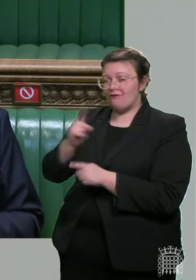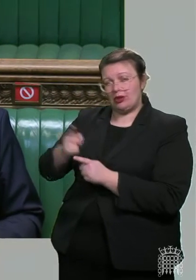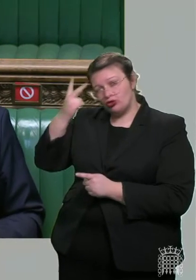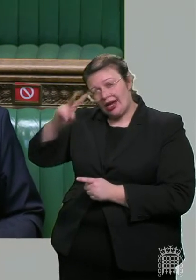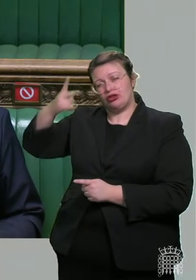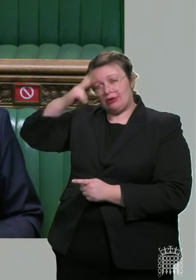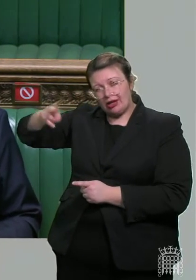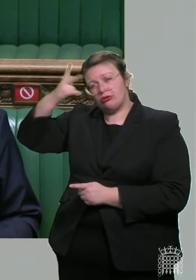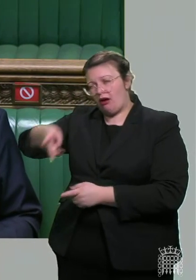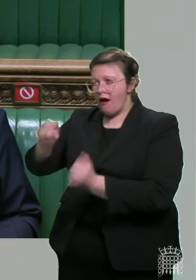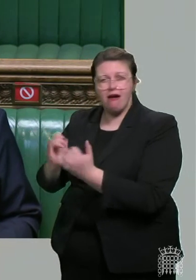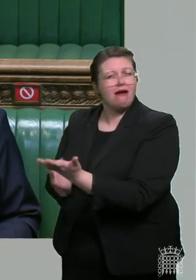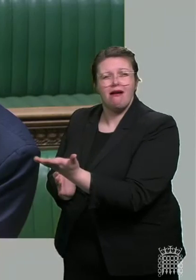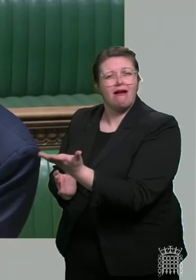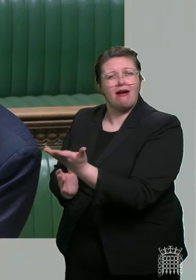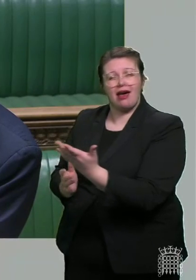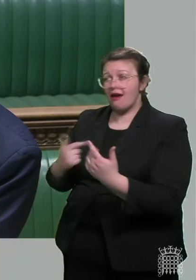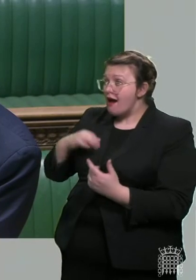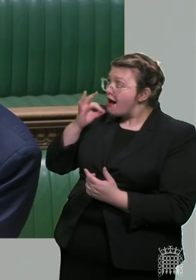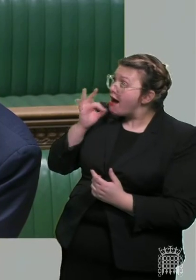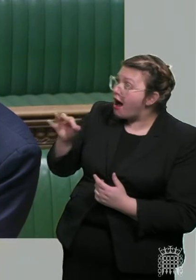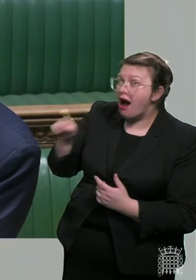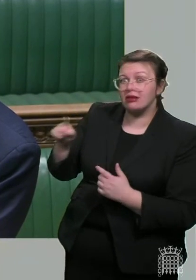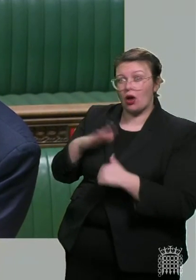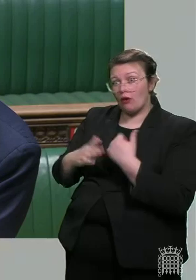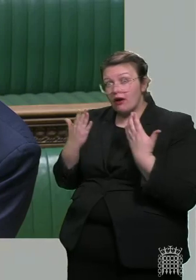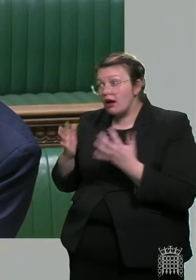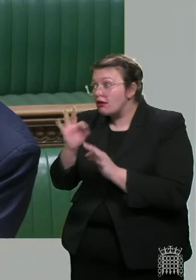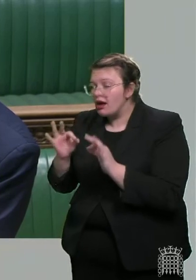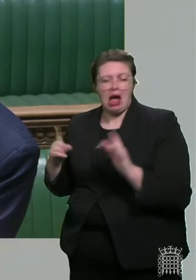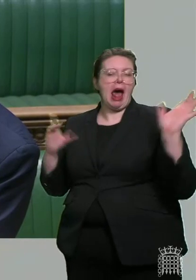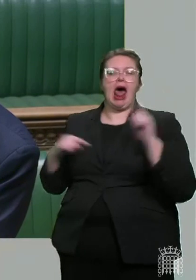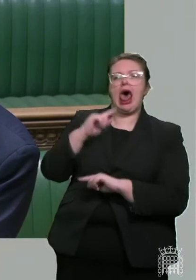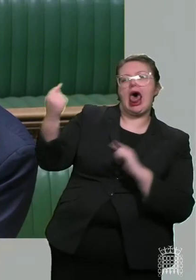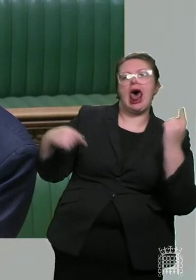He cannot even address a question on the issues of the hour.